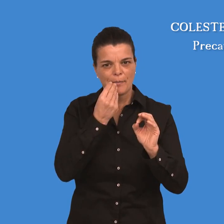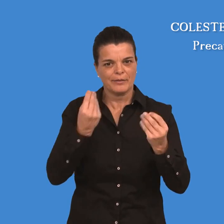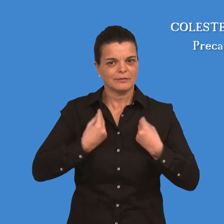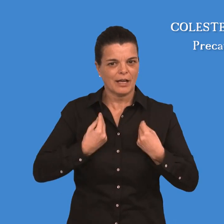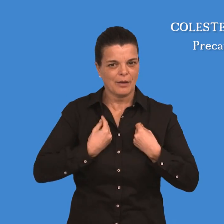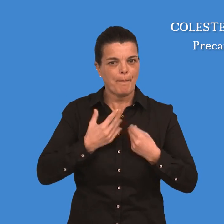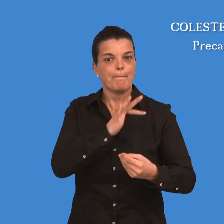vivir